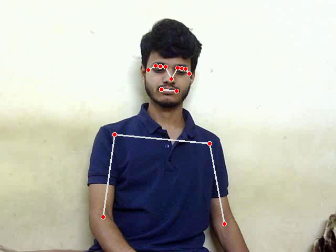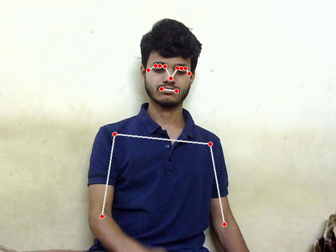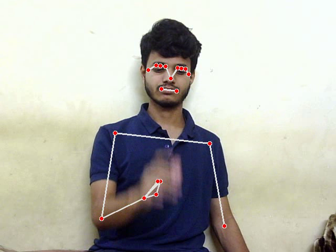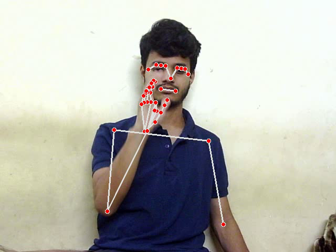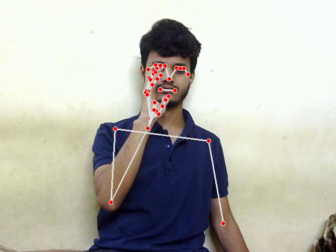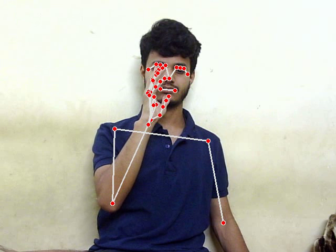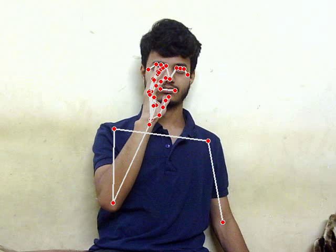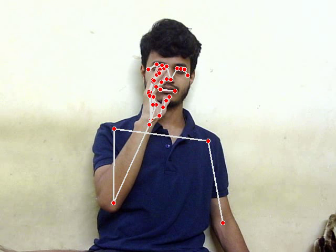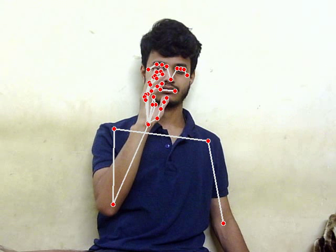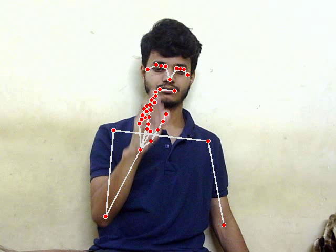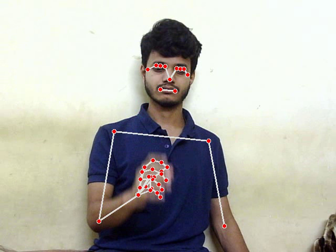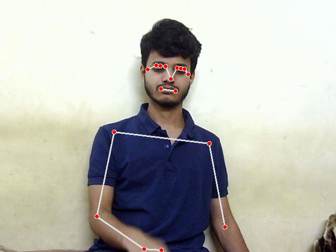mother